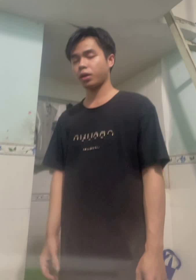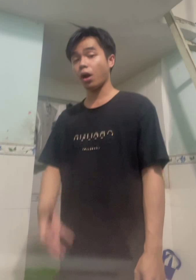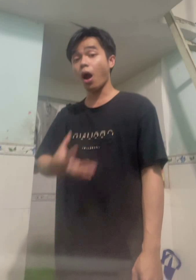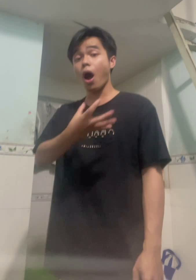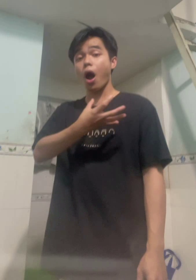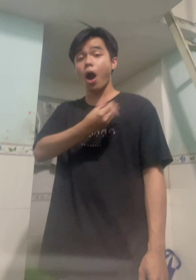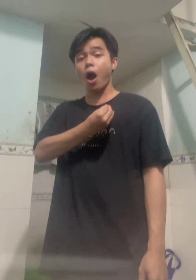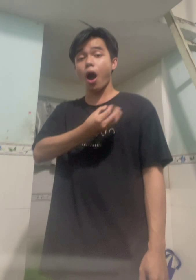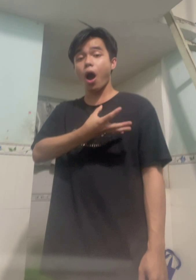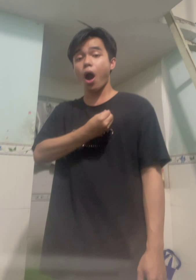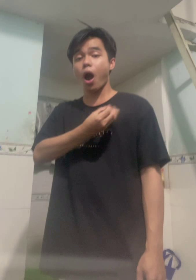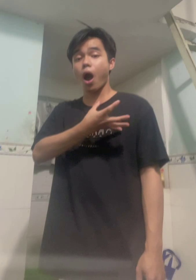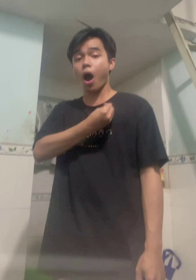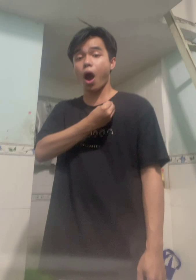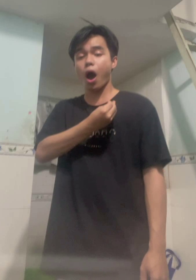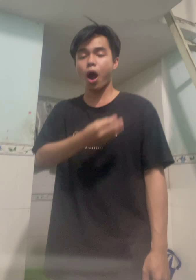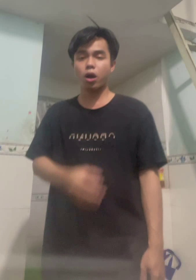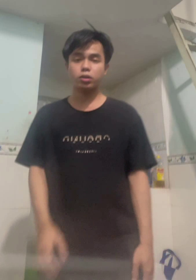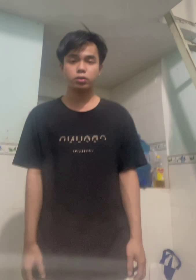lo so